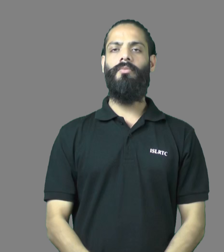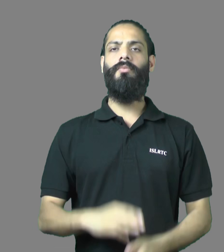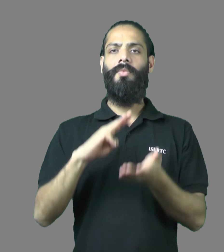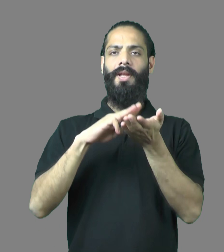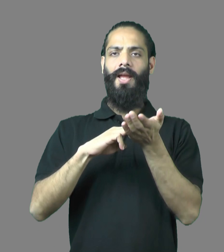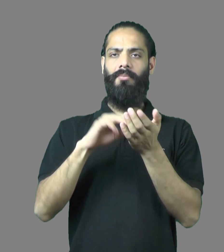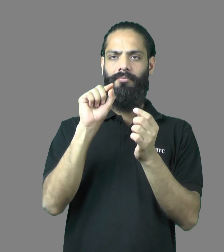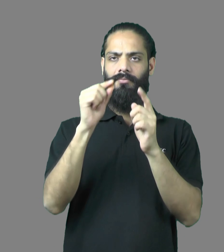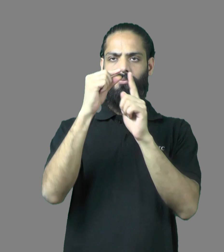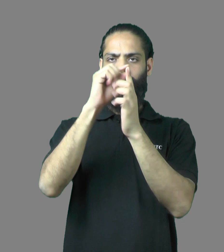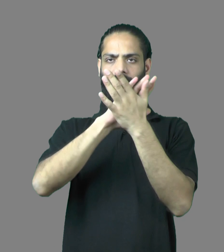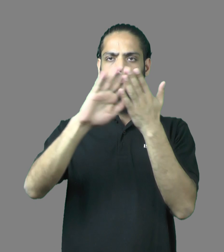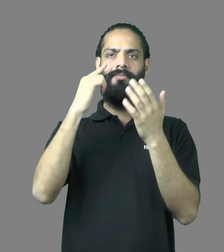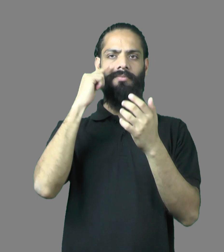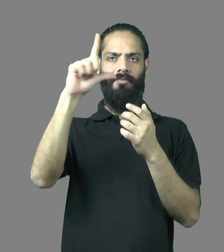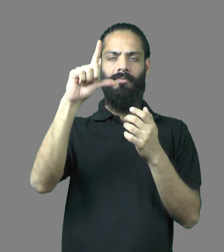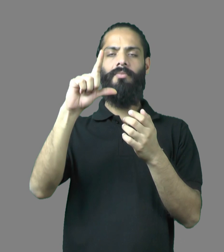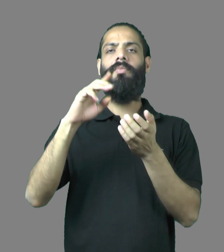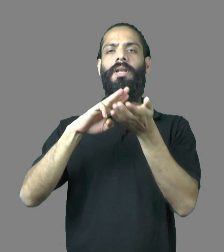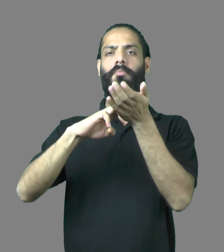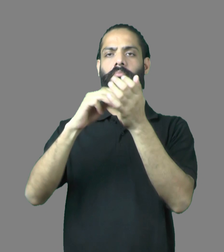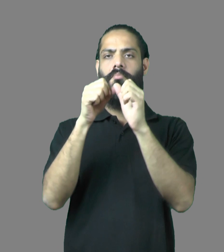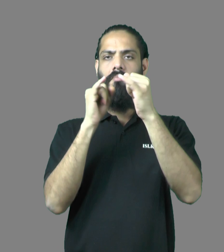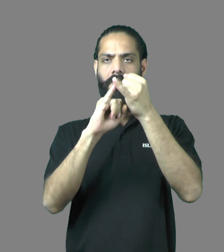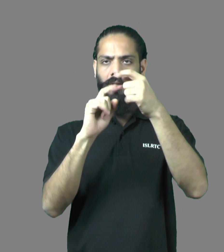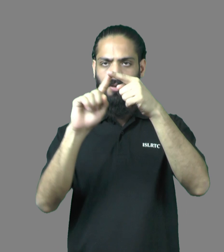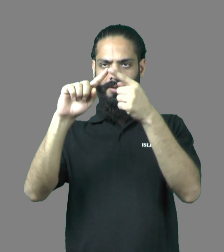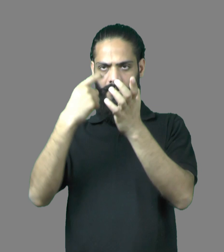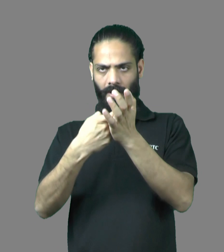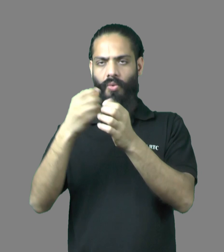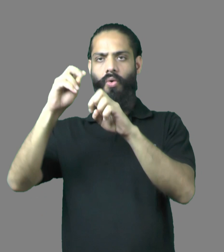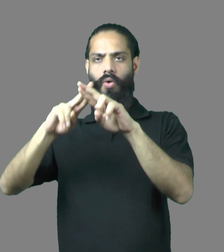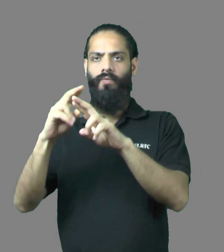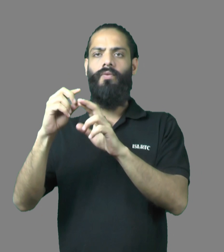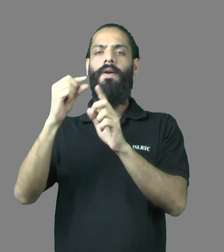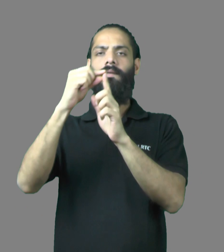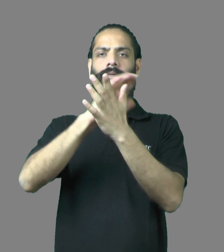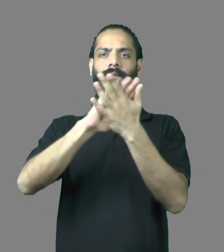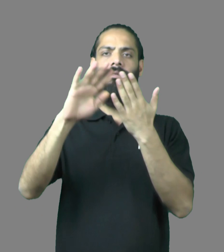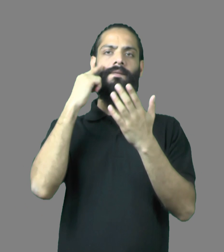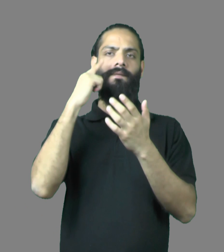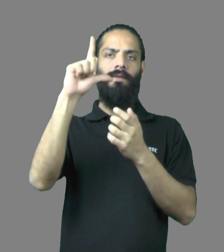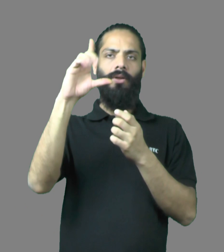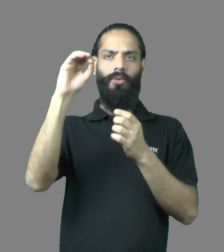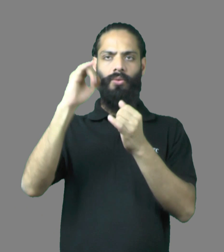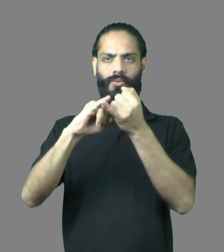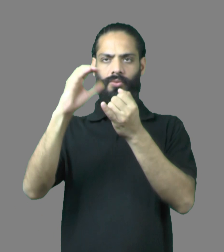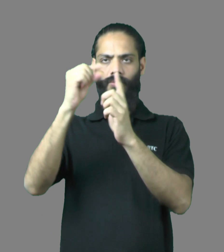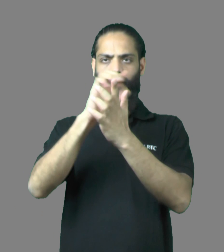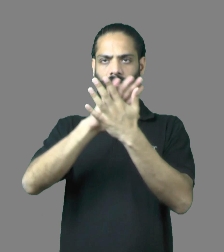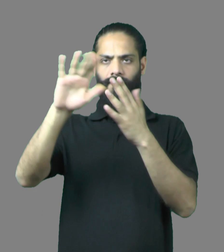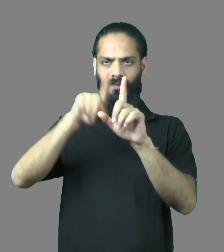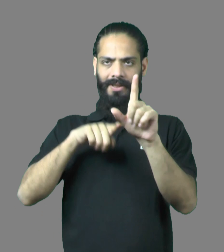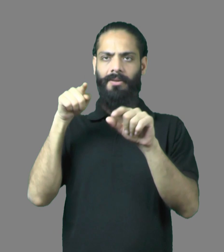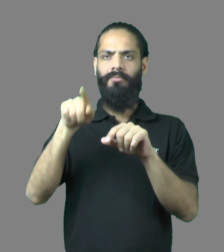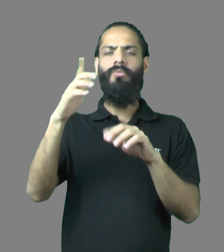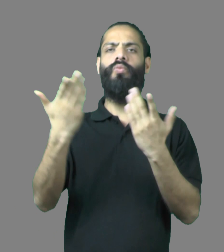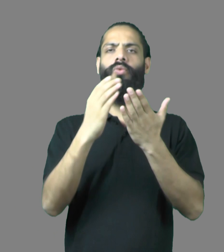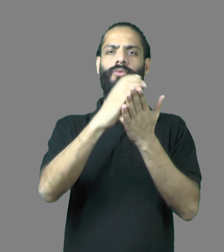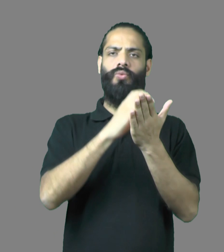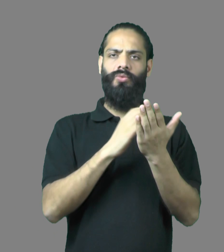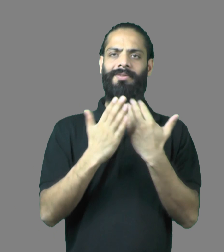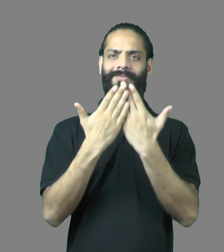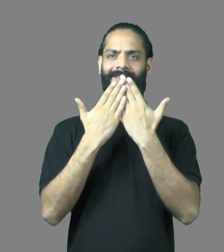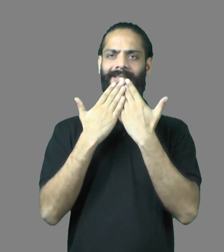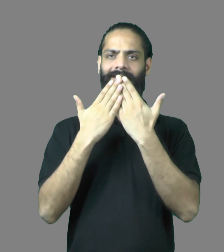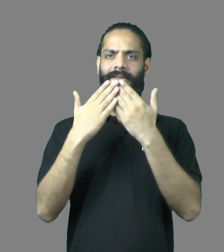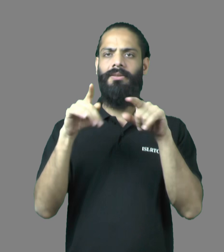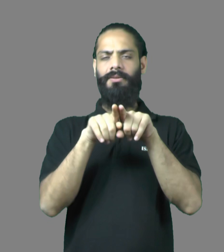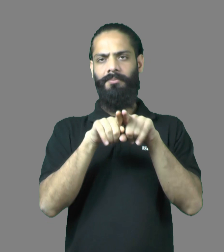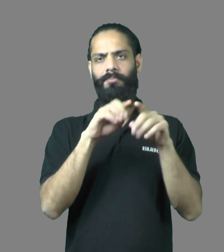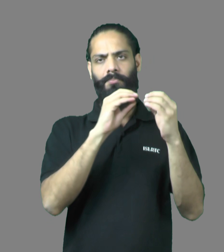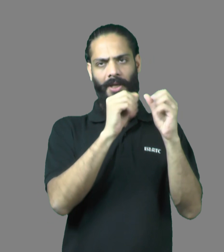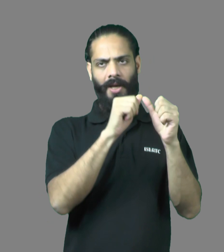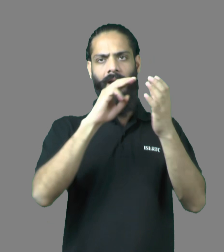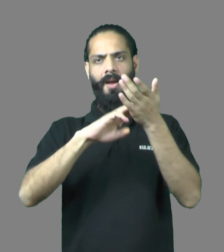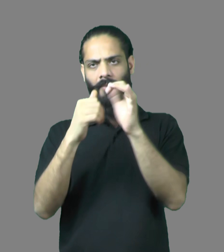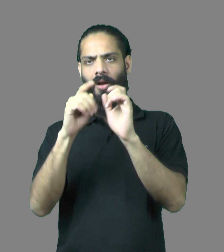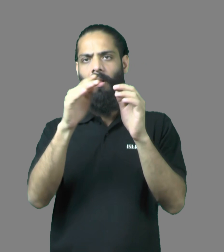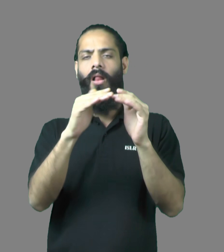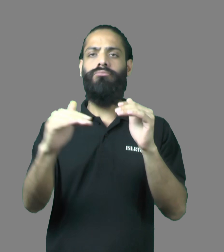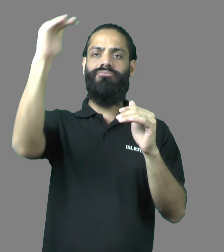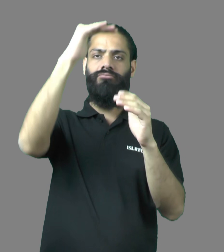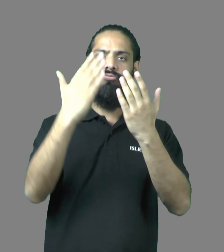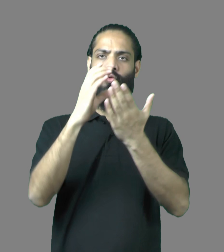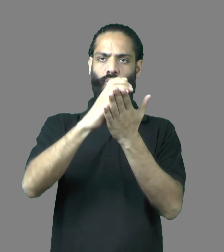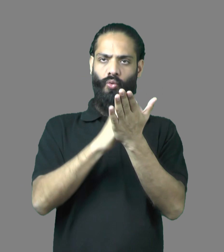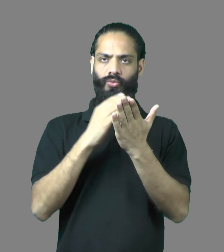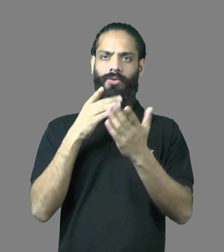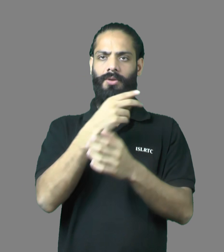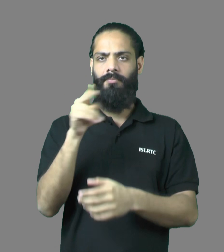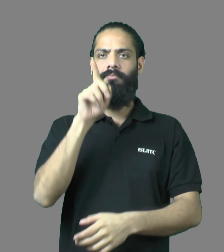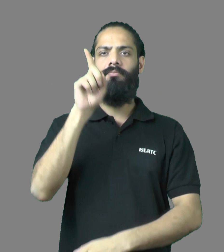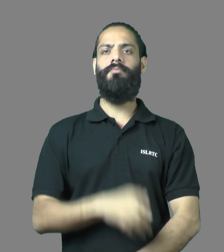Master of Philosophy (M Phil)